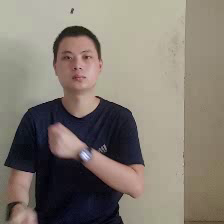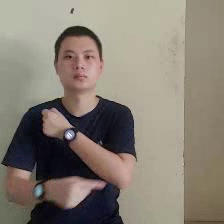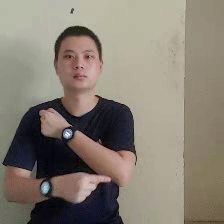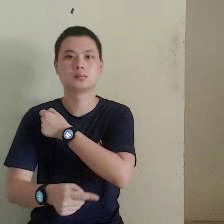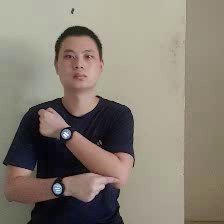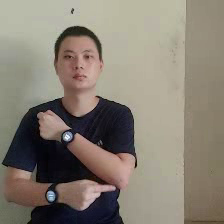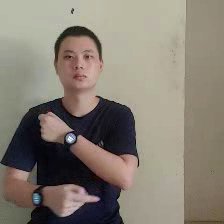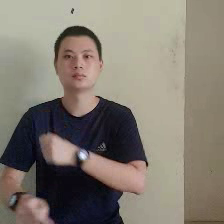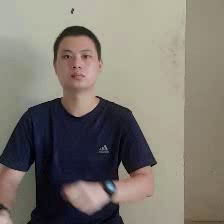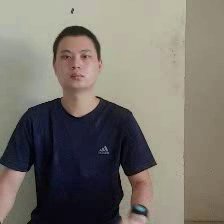Cám dỗ